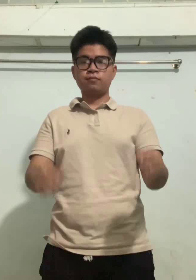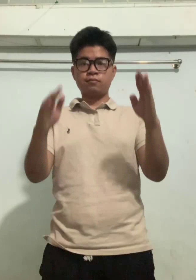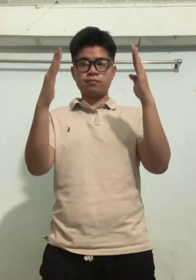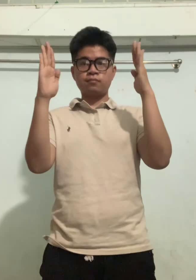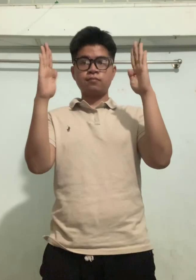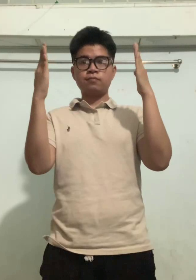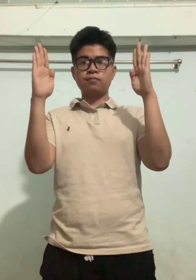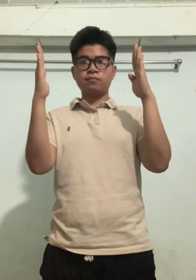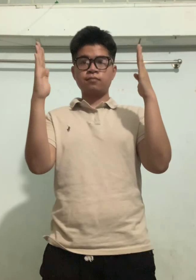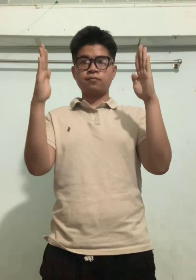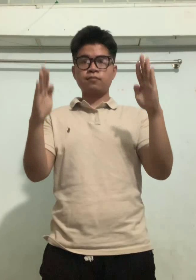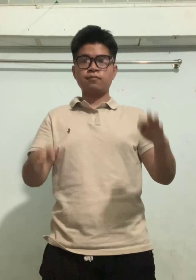vo tay